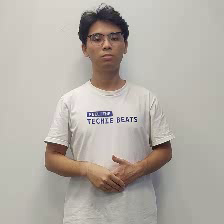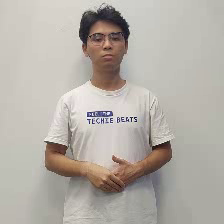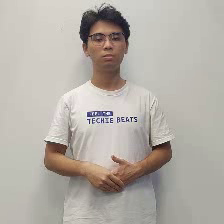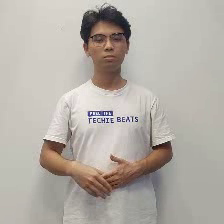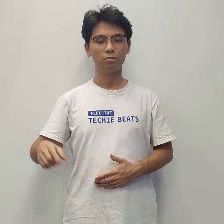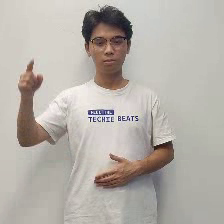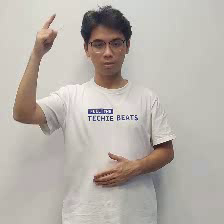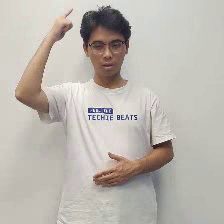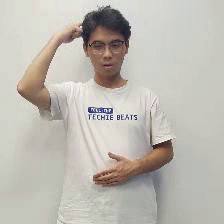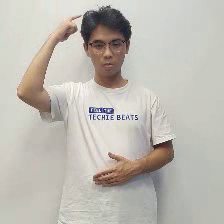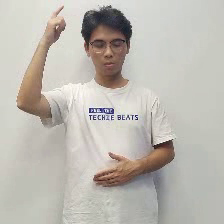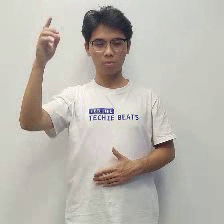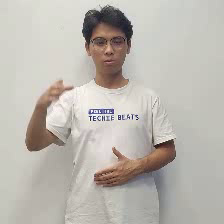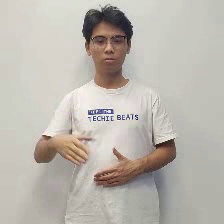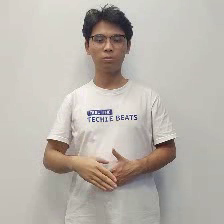Đầu